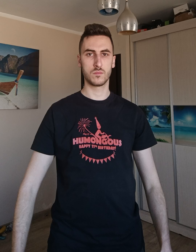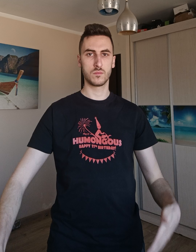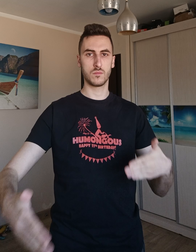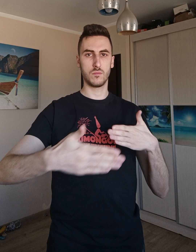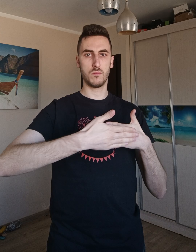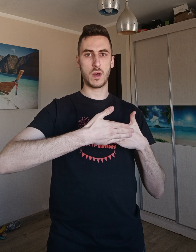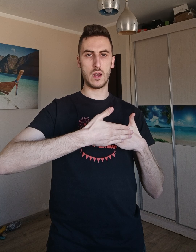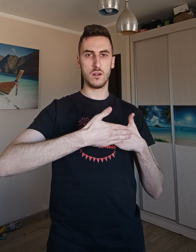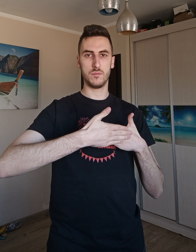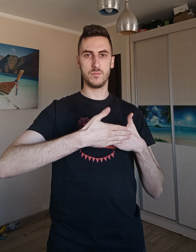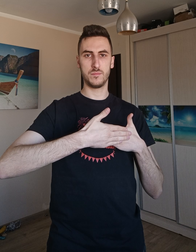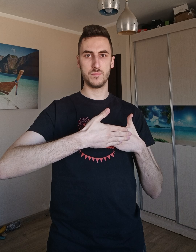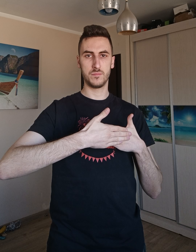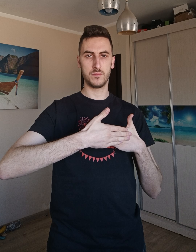בעל